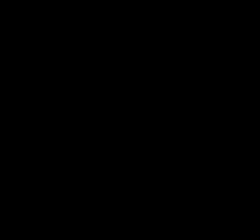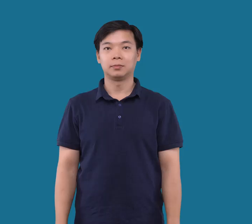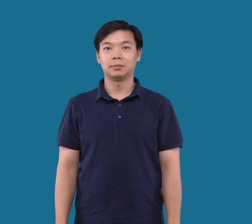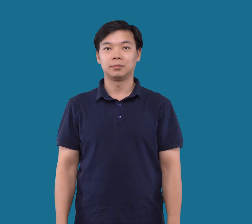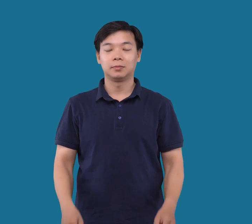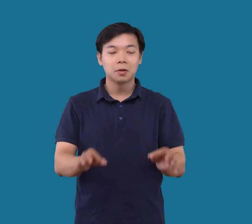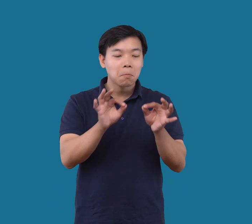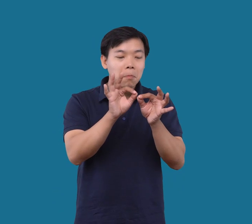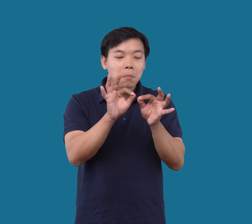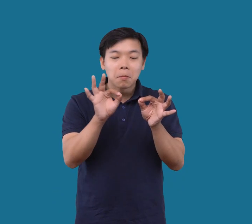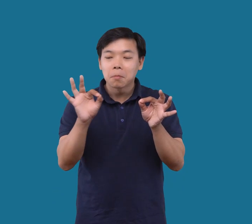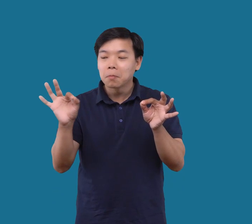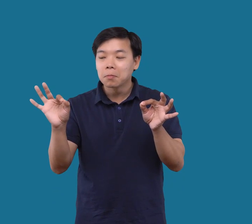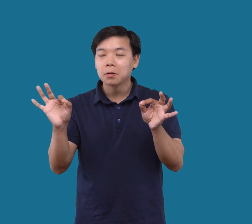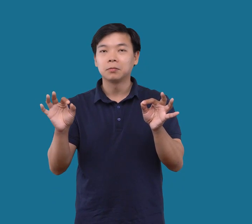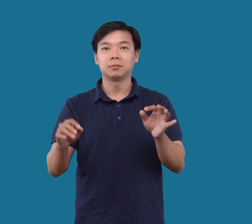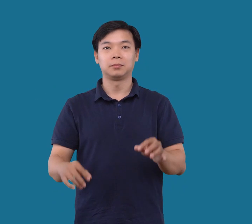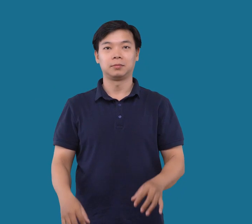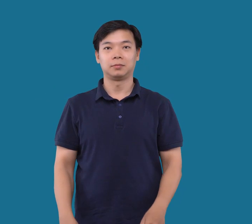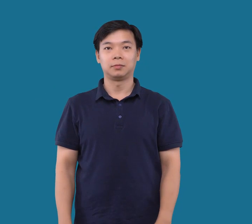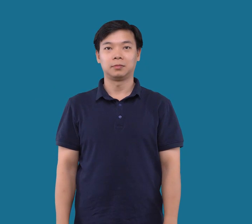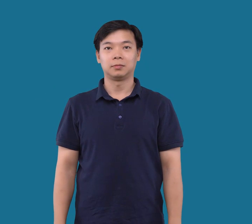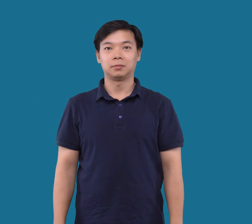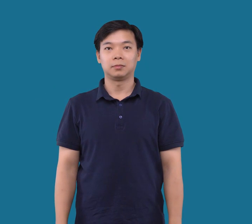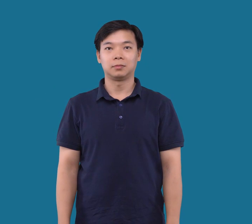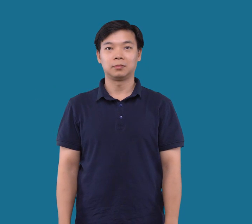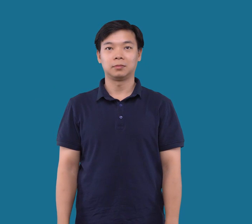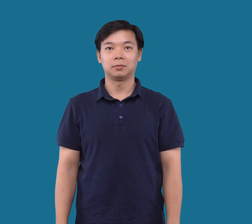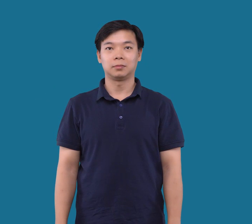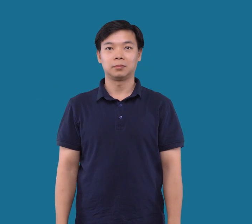đo